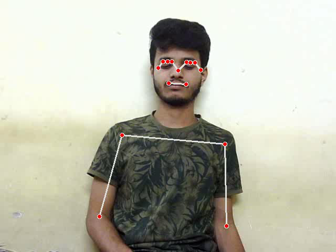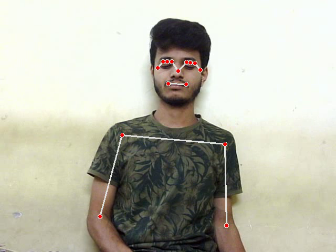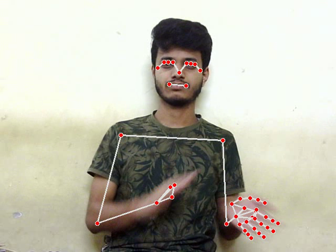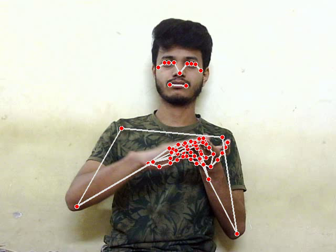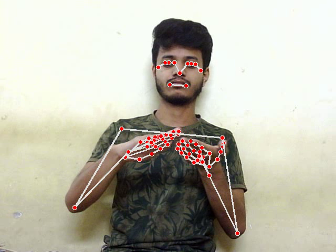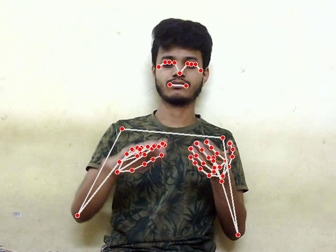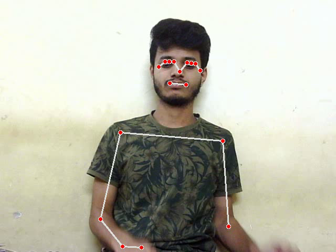nice